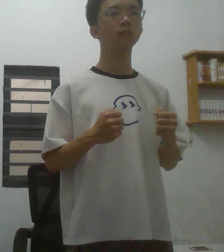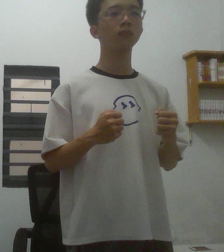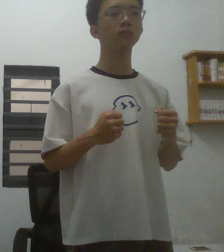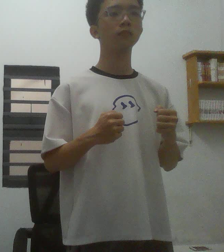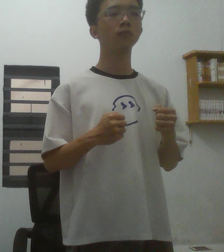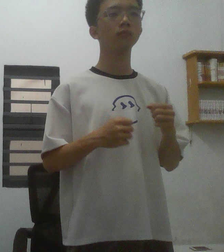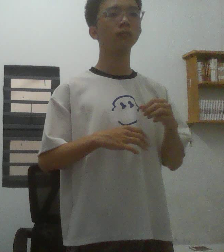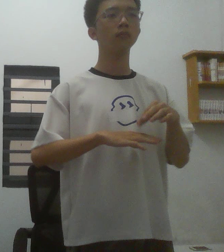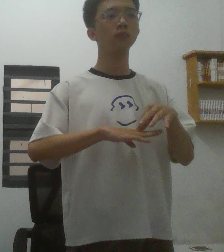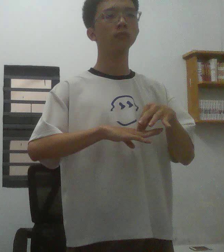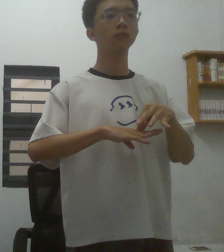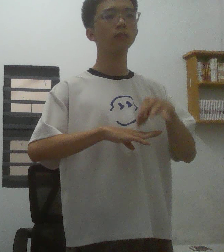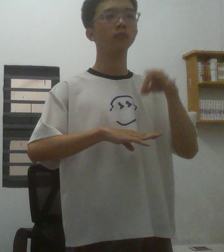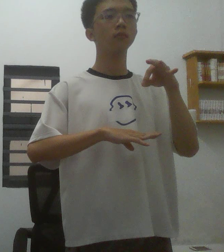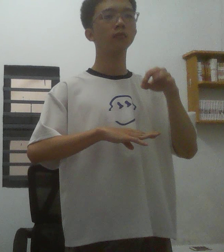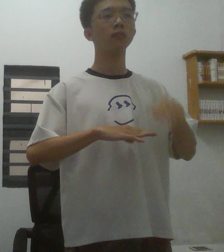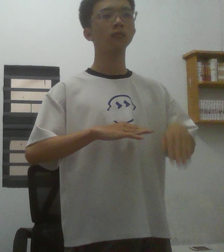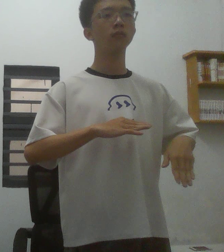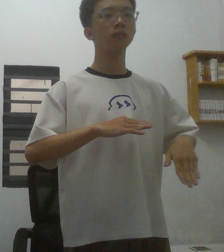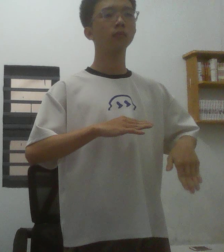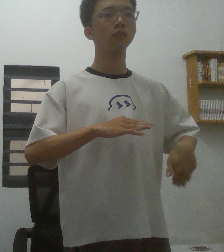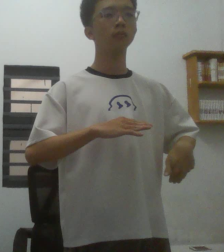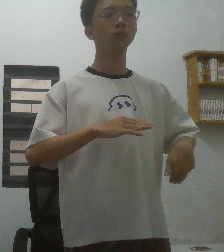tuan sau